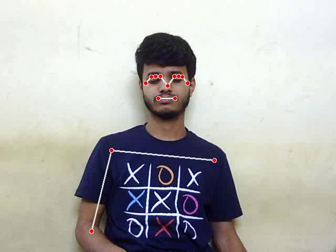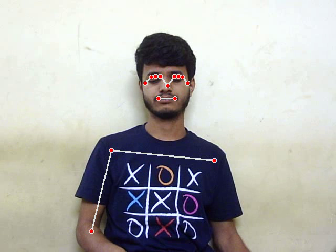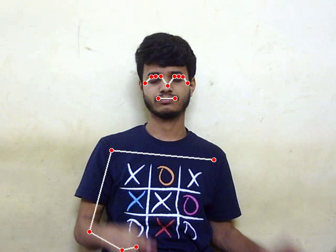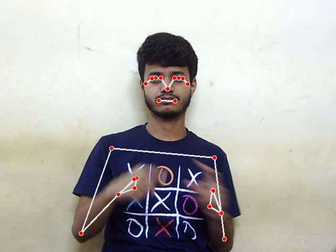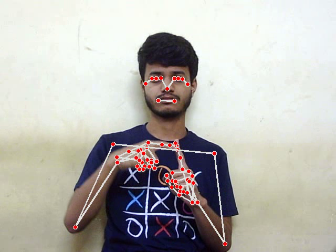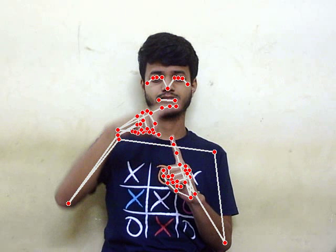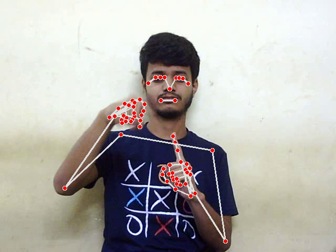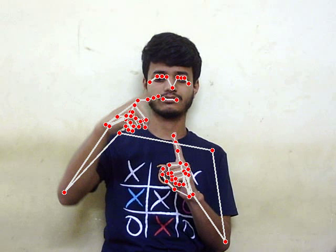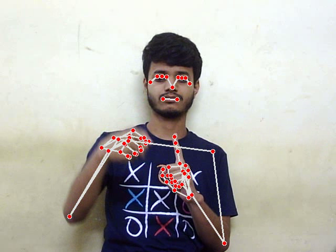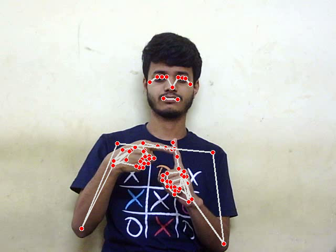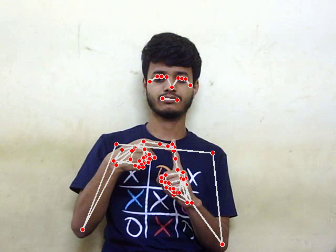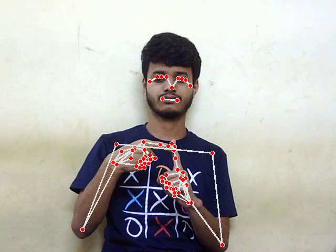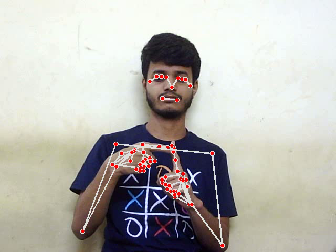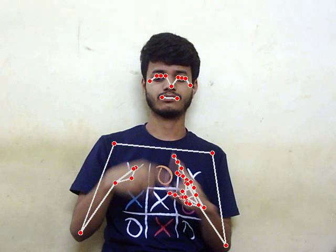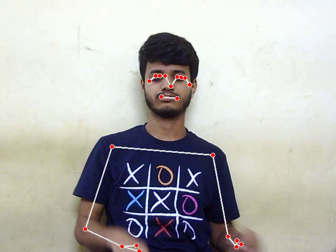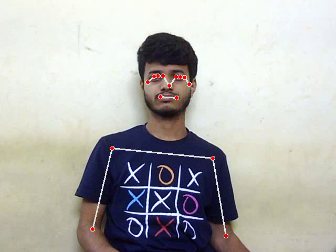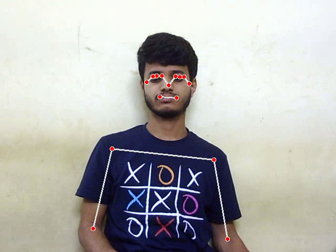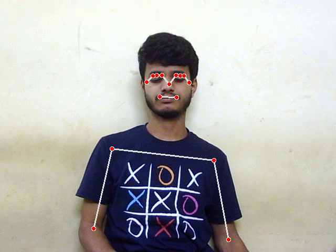when